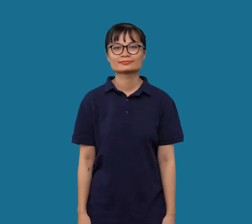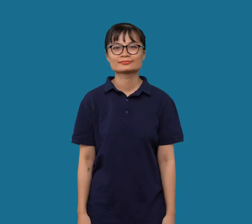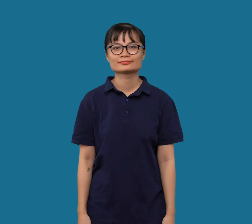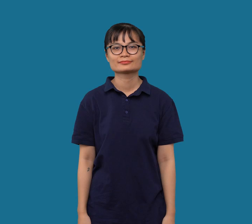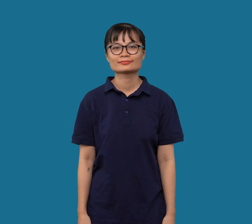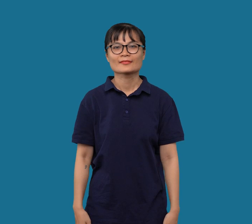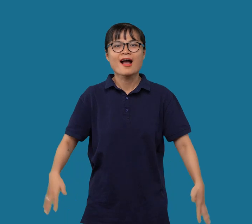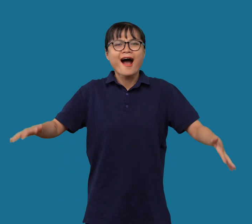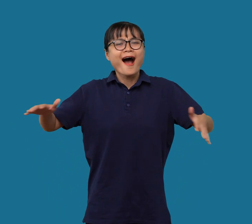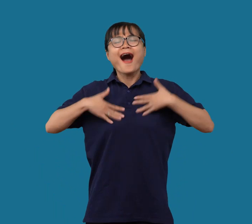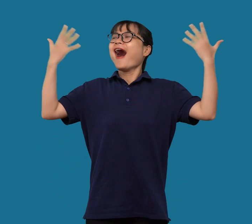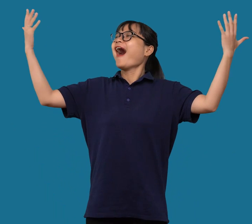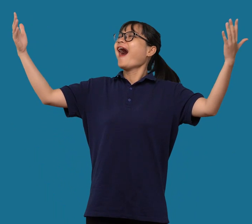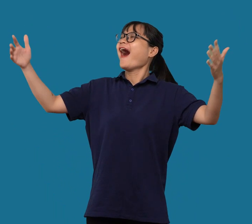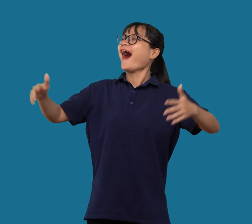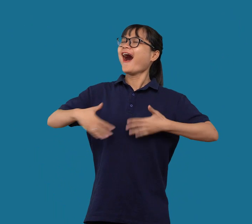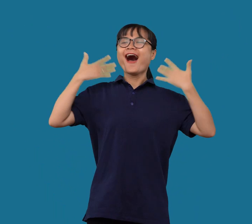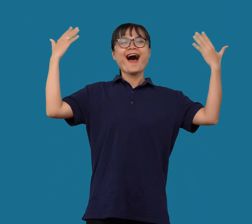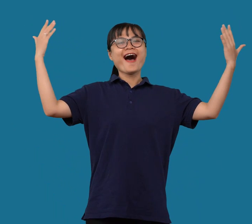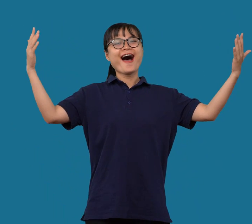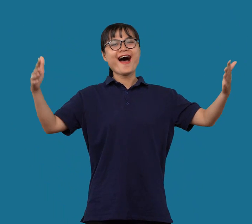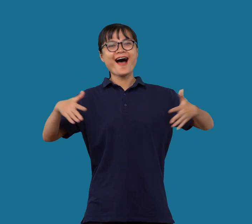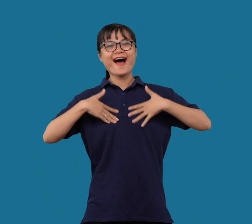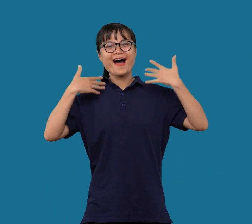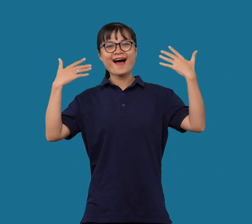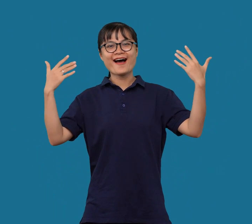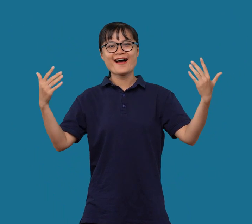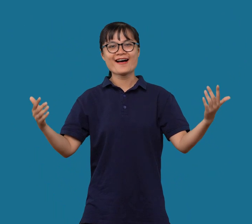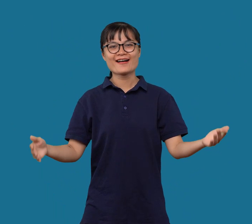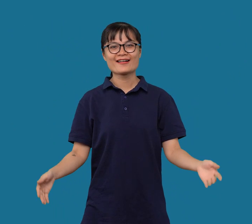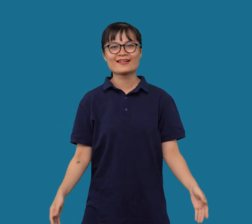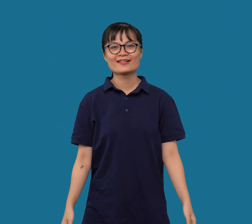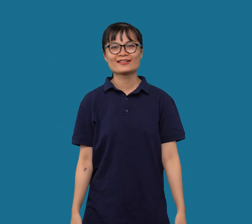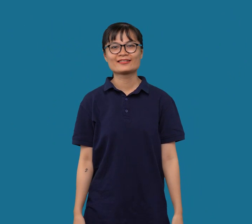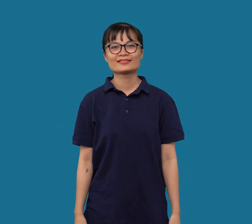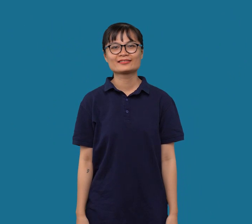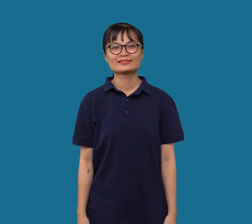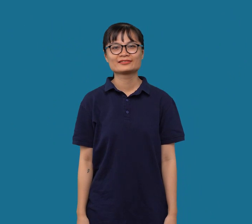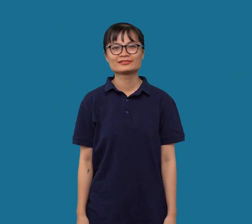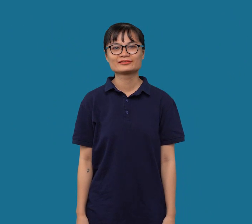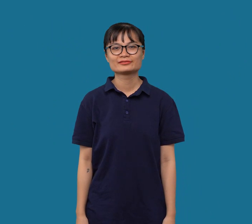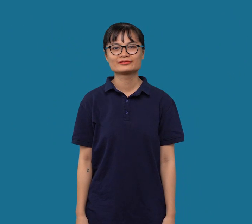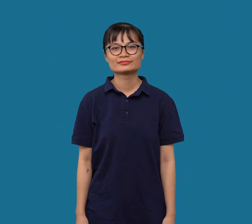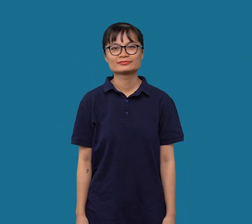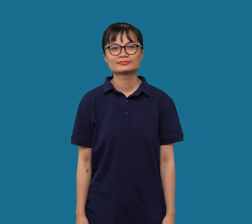vui sướng